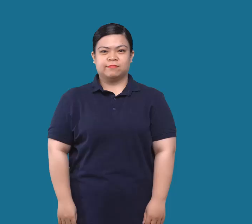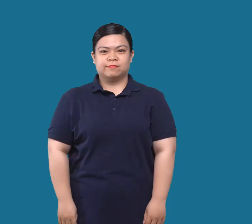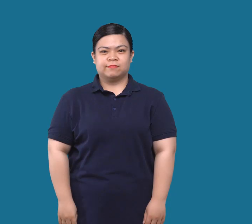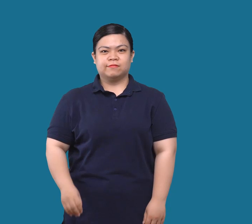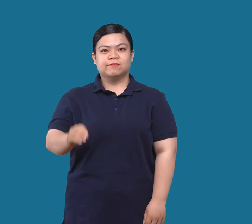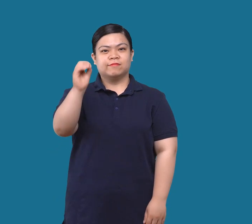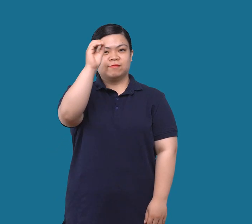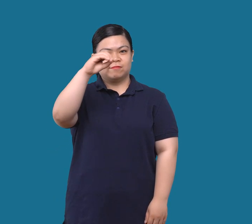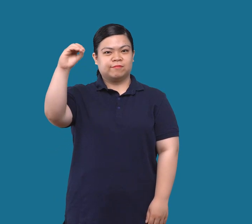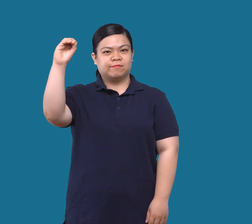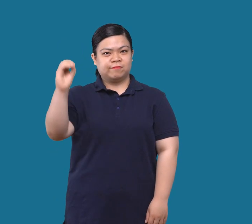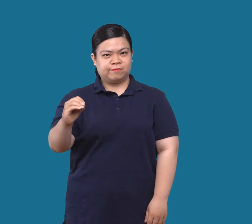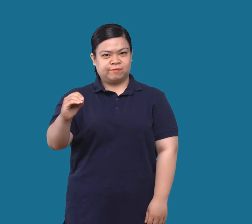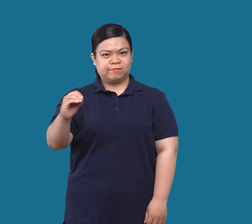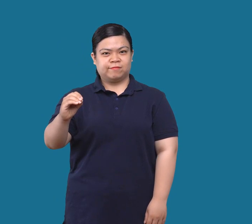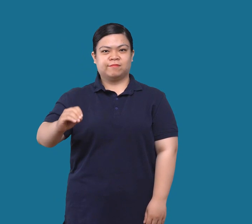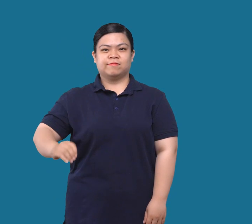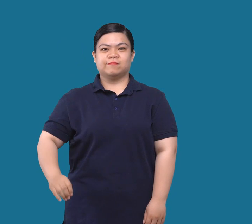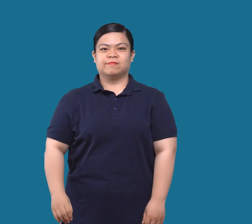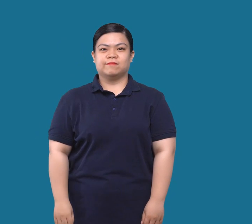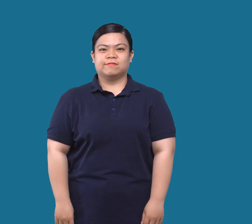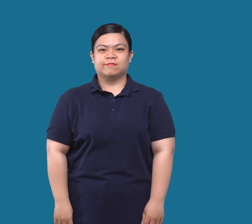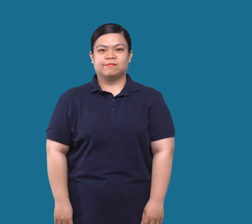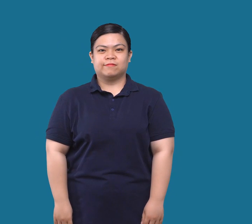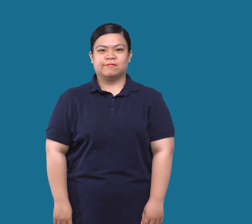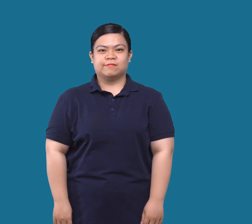phần trăm